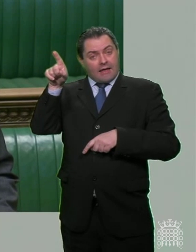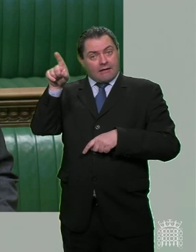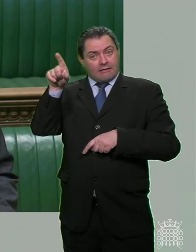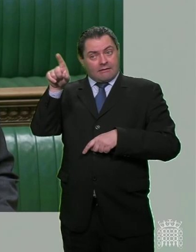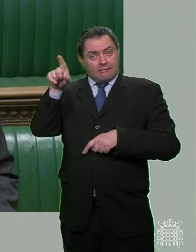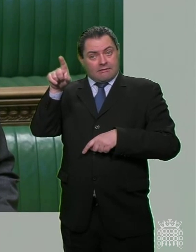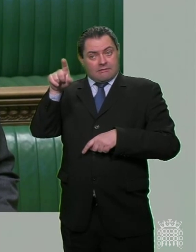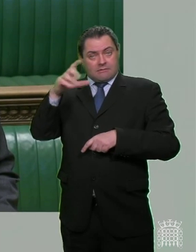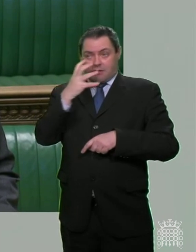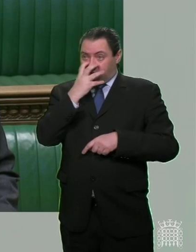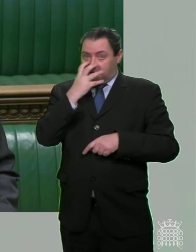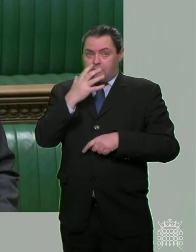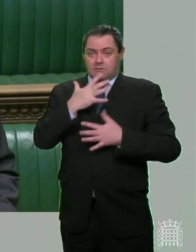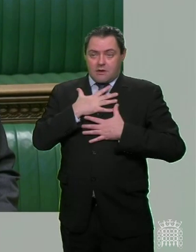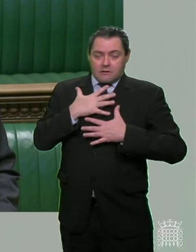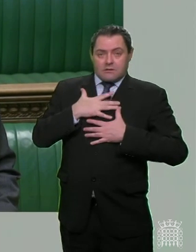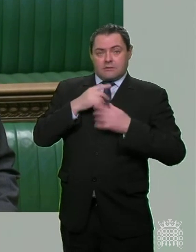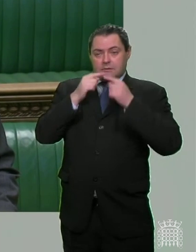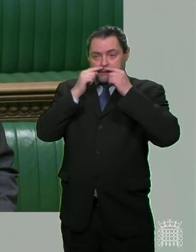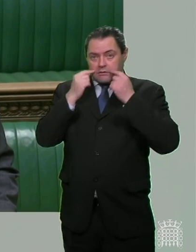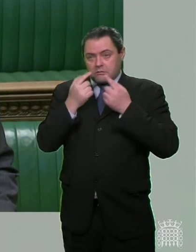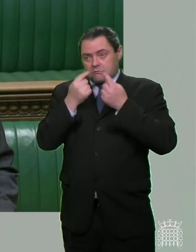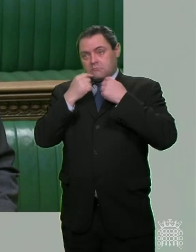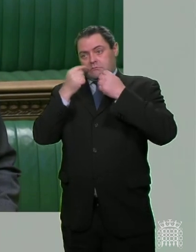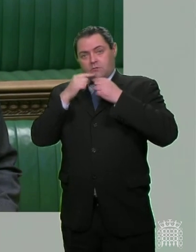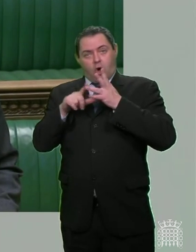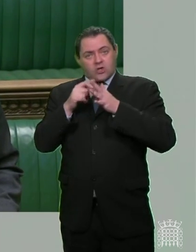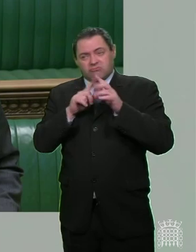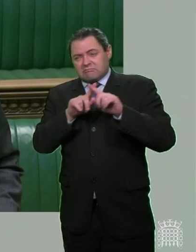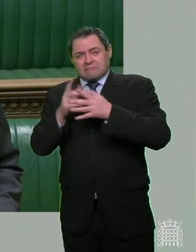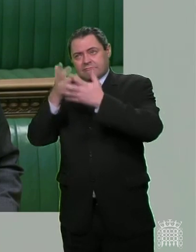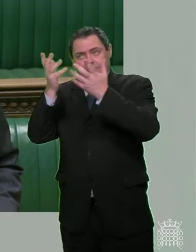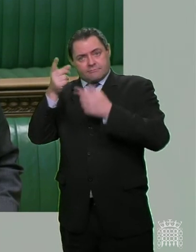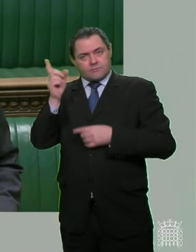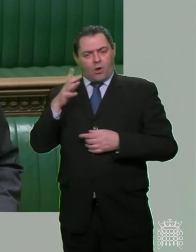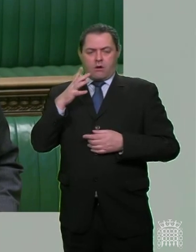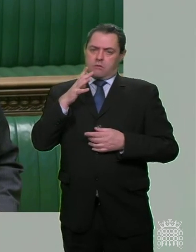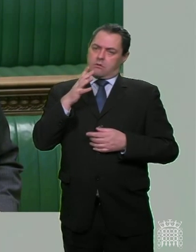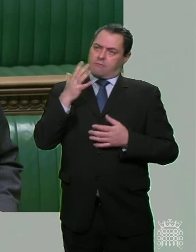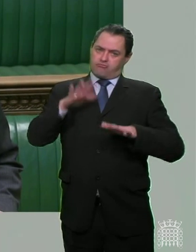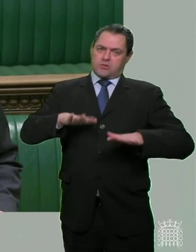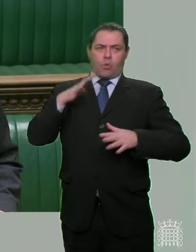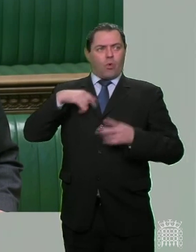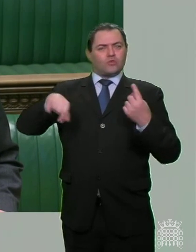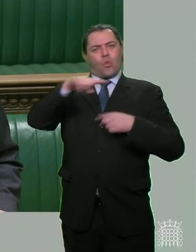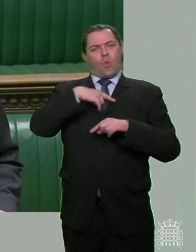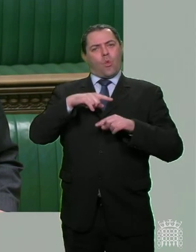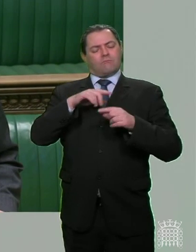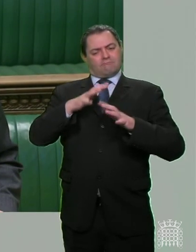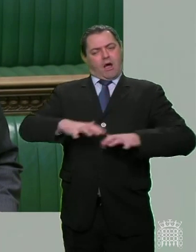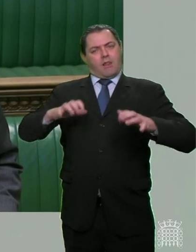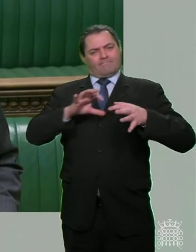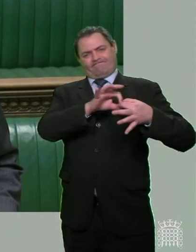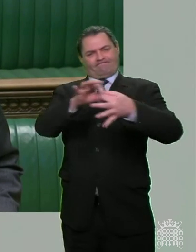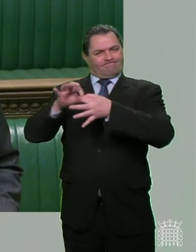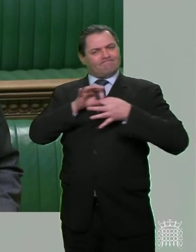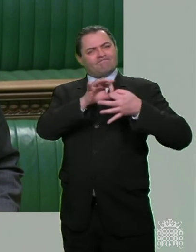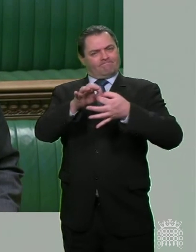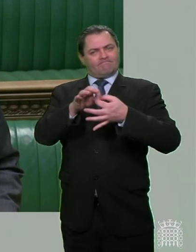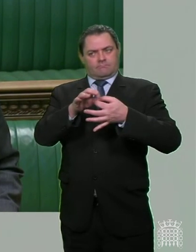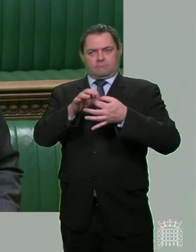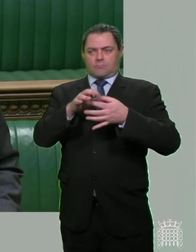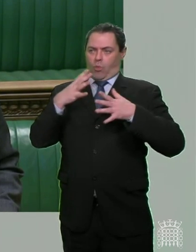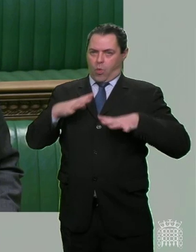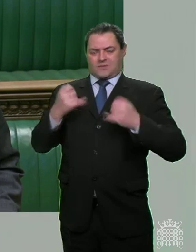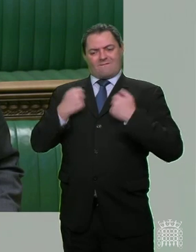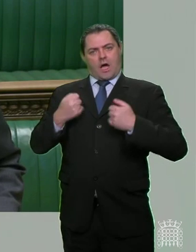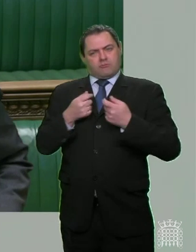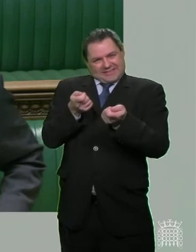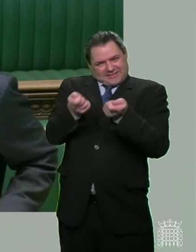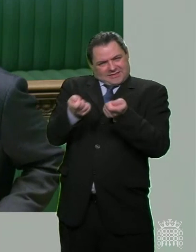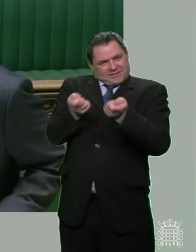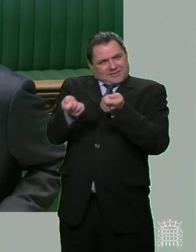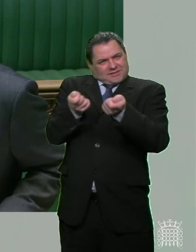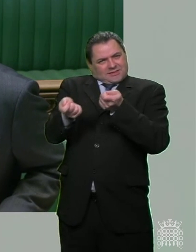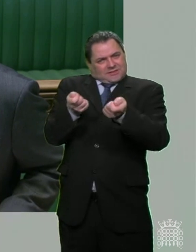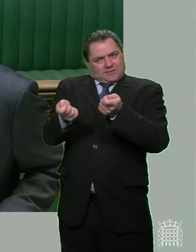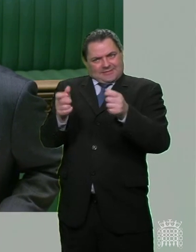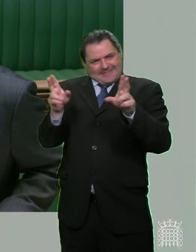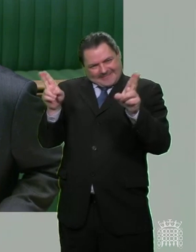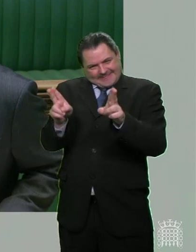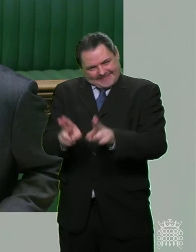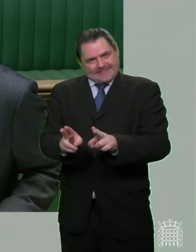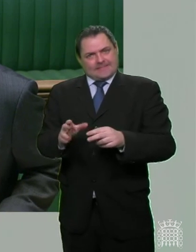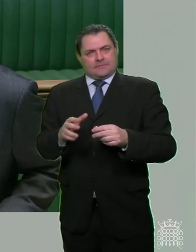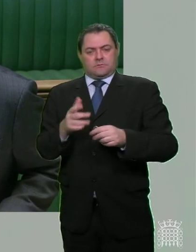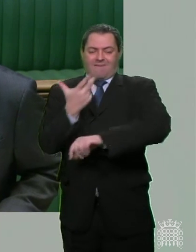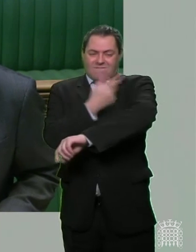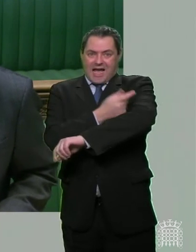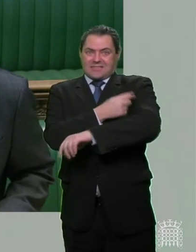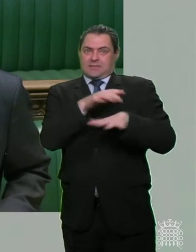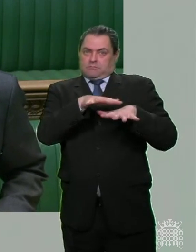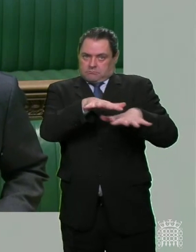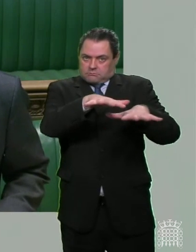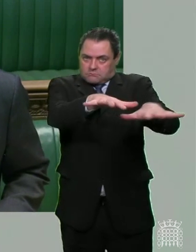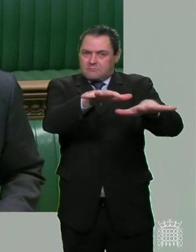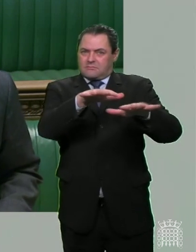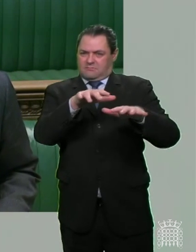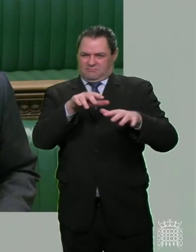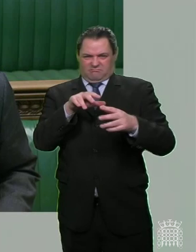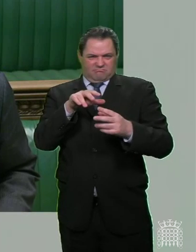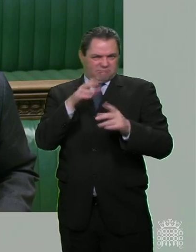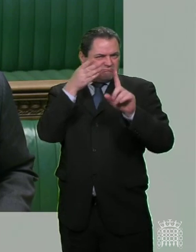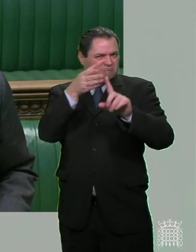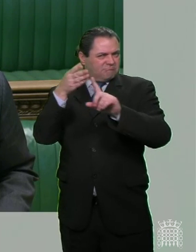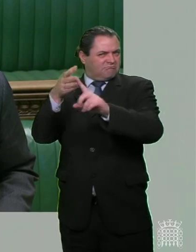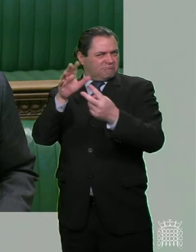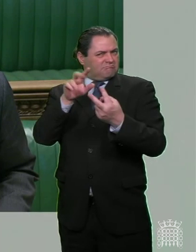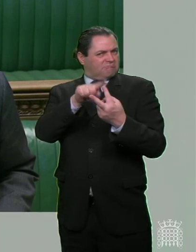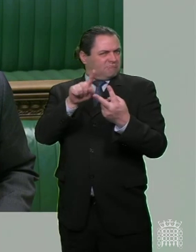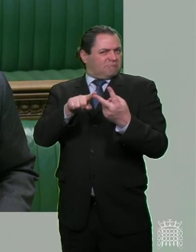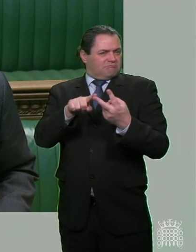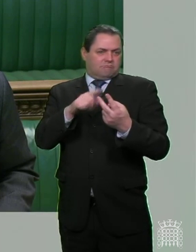What the country wants is for us to come together as a Parliament and as politicians and to work to keep the virus under control, as we are, and to continue to roll out the fastest vaccination programme in Europe.